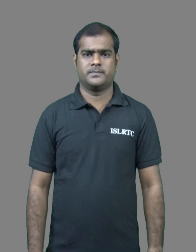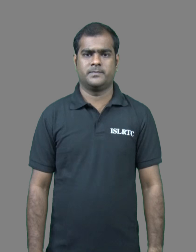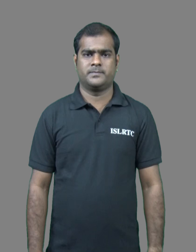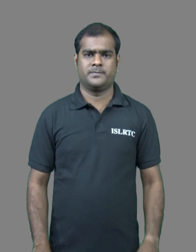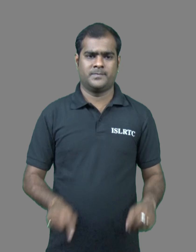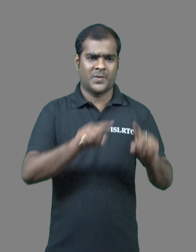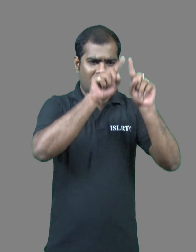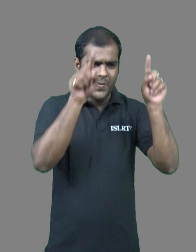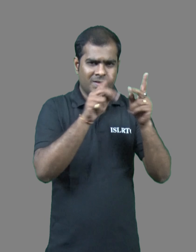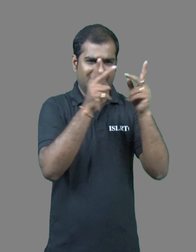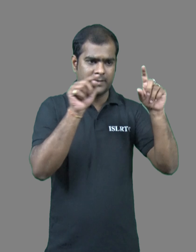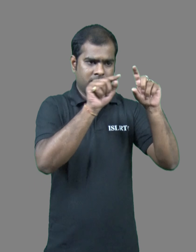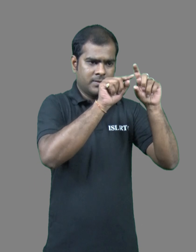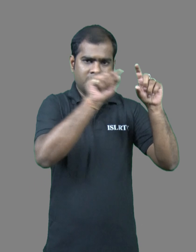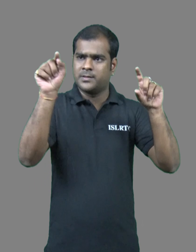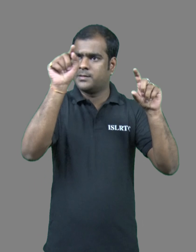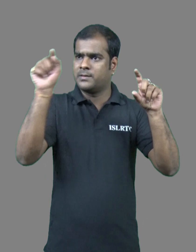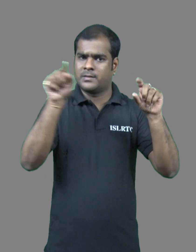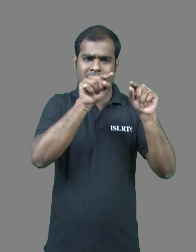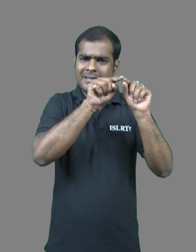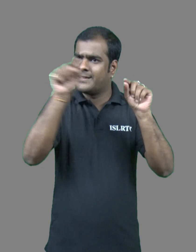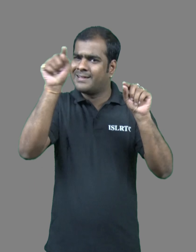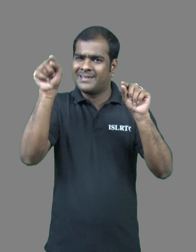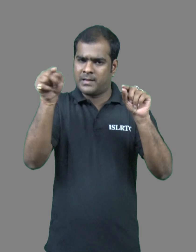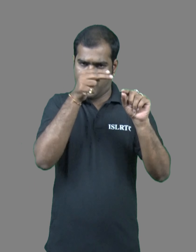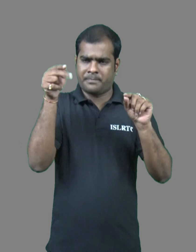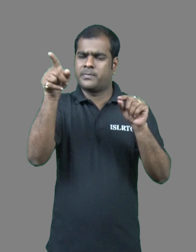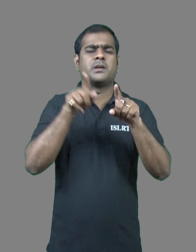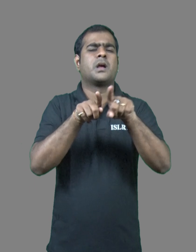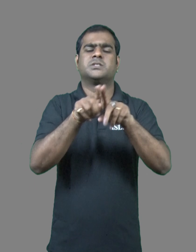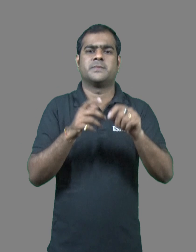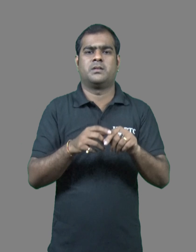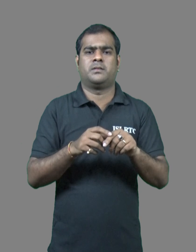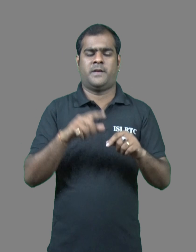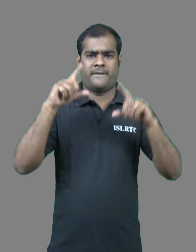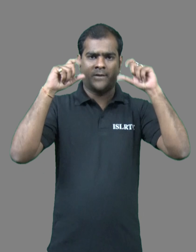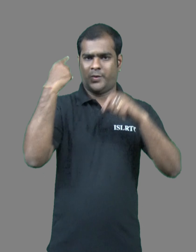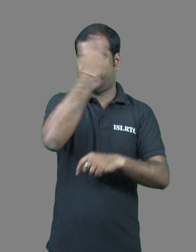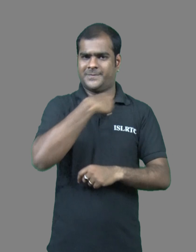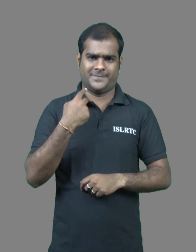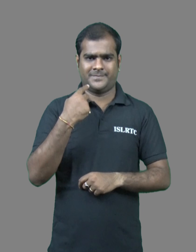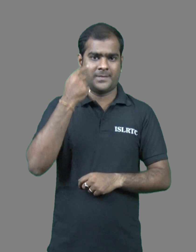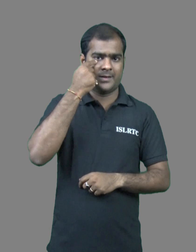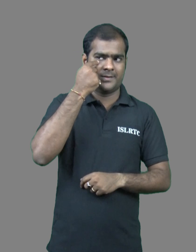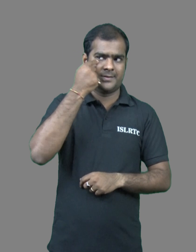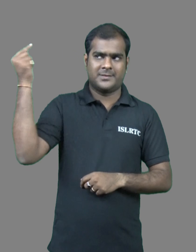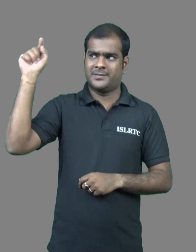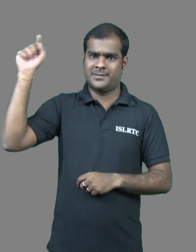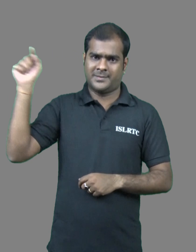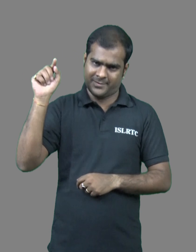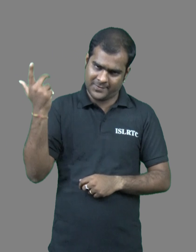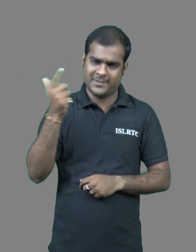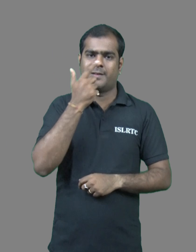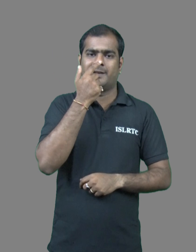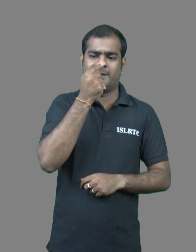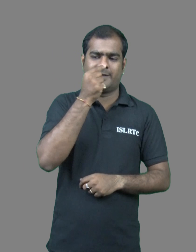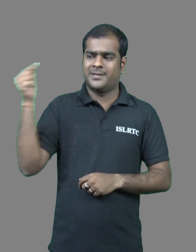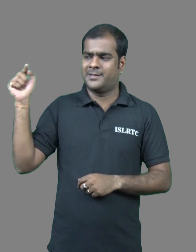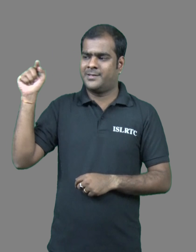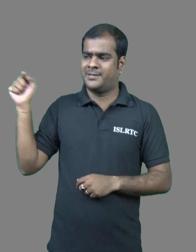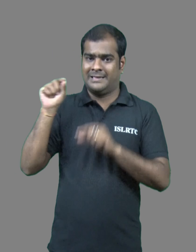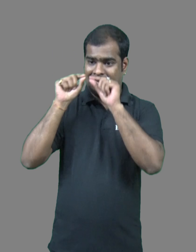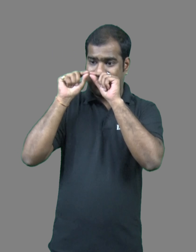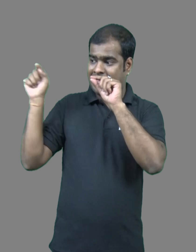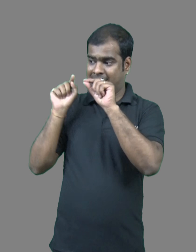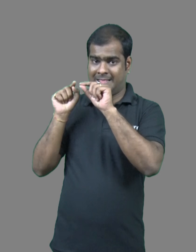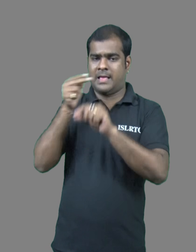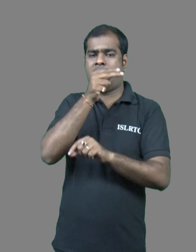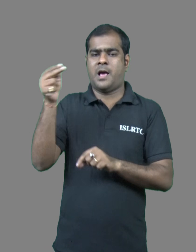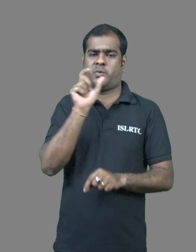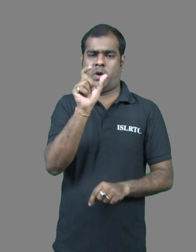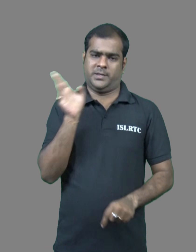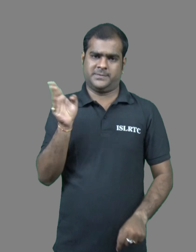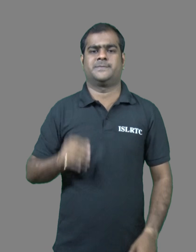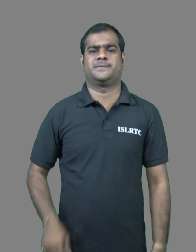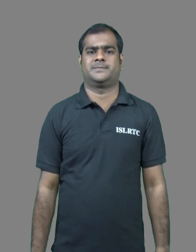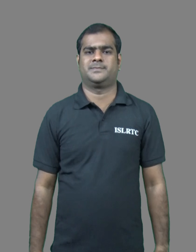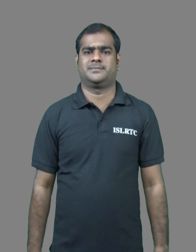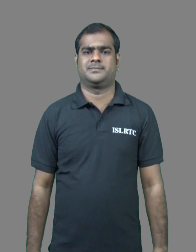Leaders